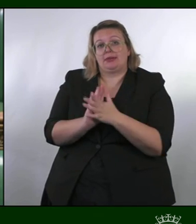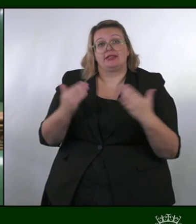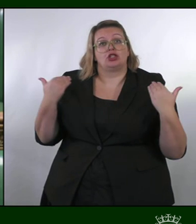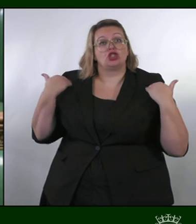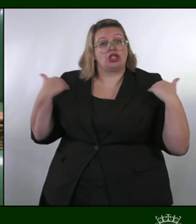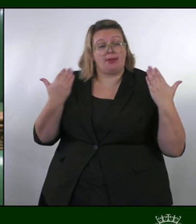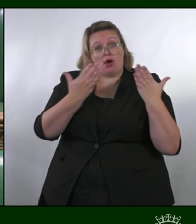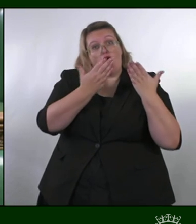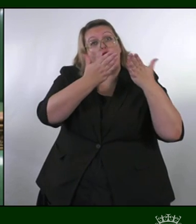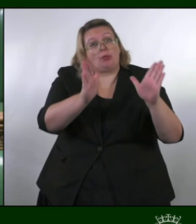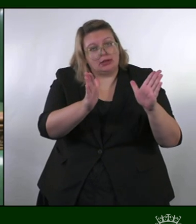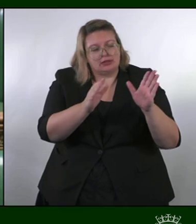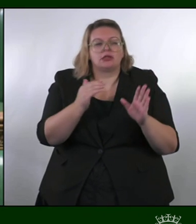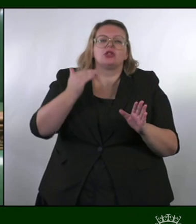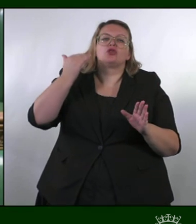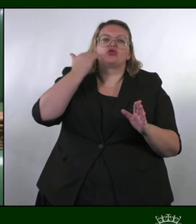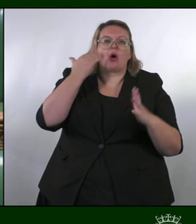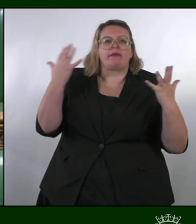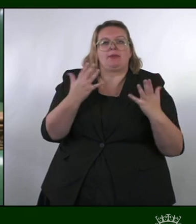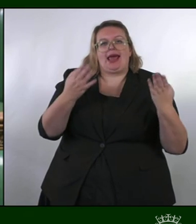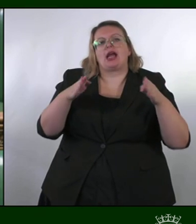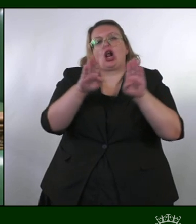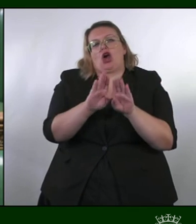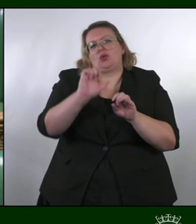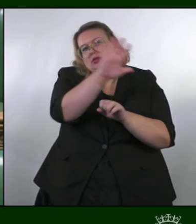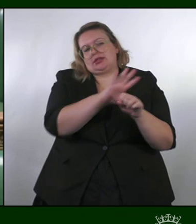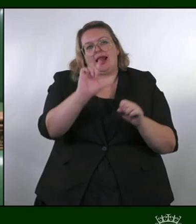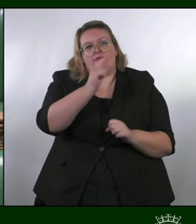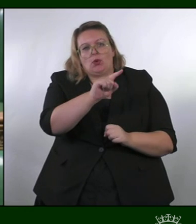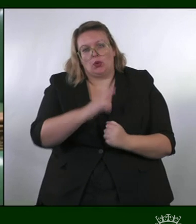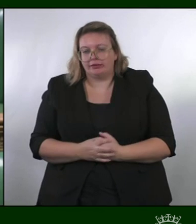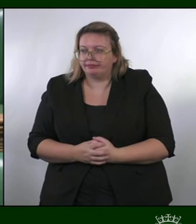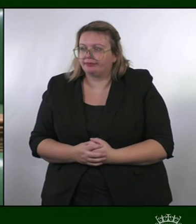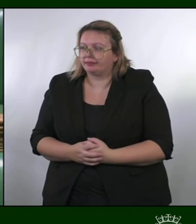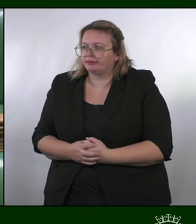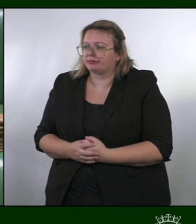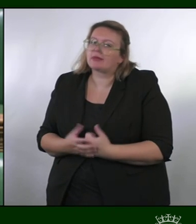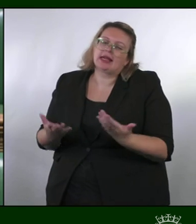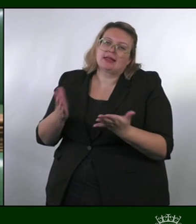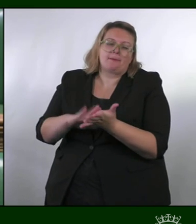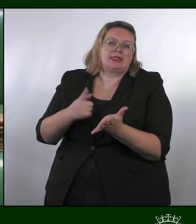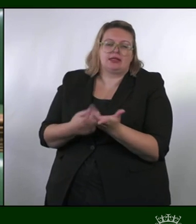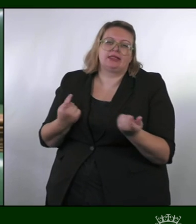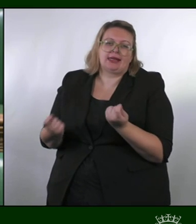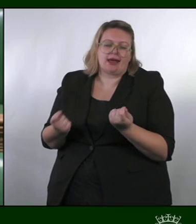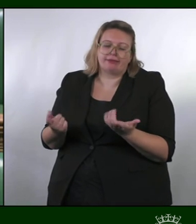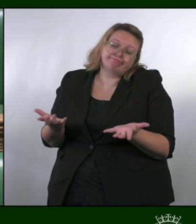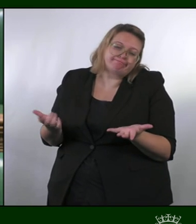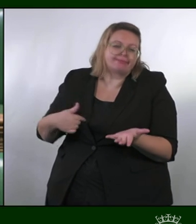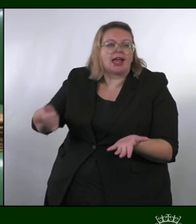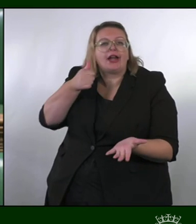The Chancellor must pay out to help out, and deliver a fair deal to support jobs and livelihoods under lockdown.